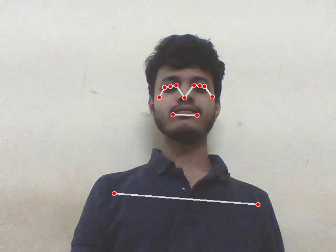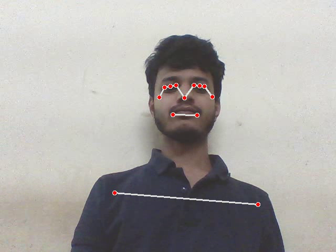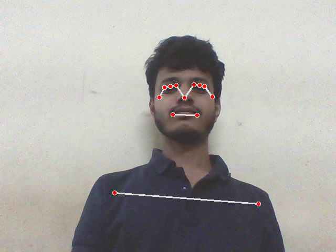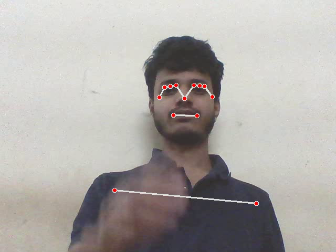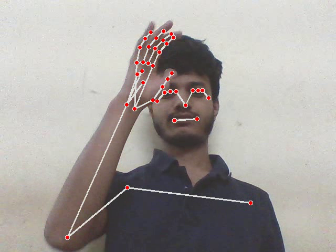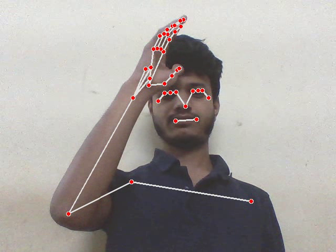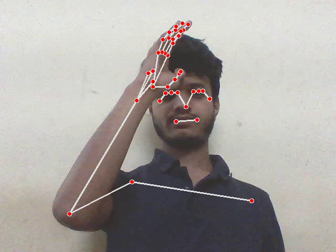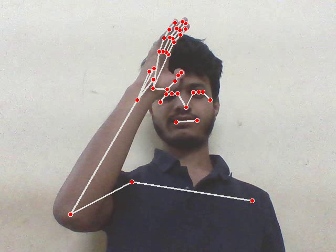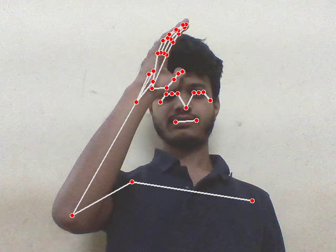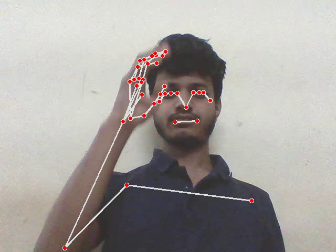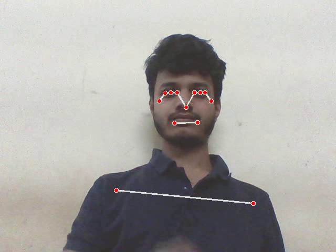father